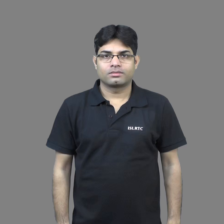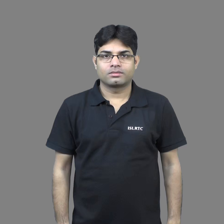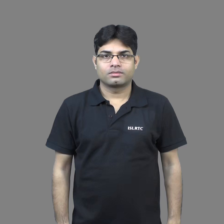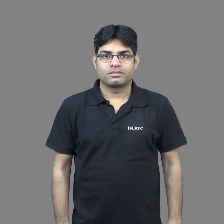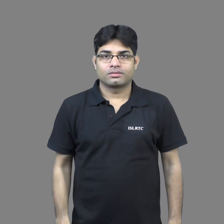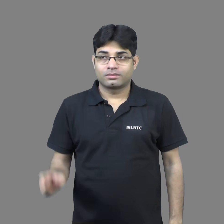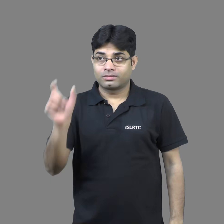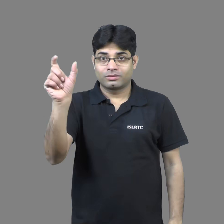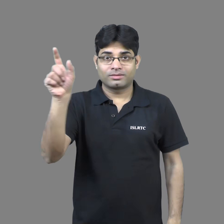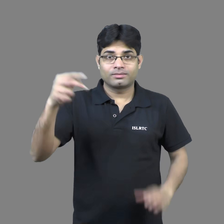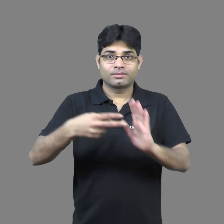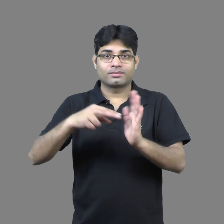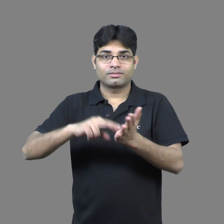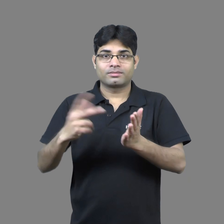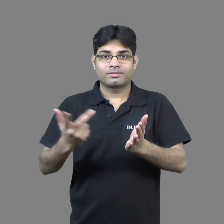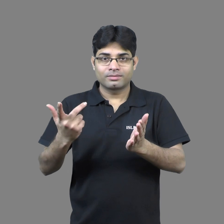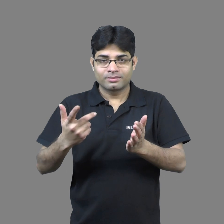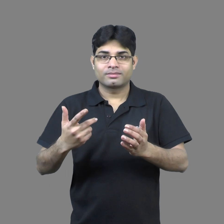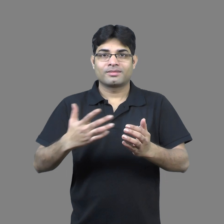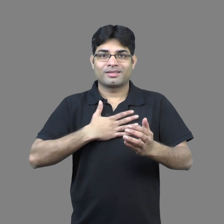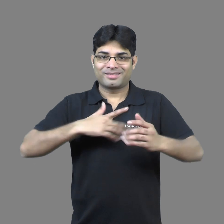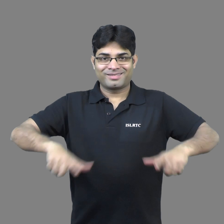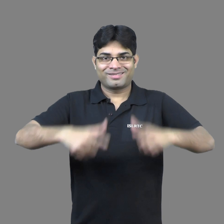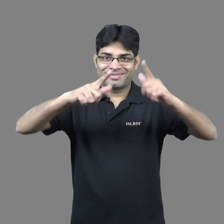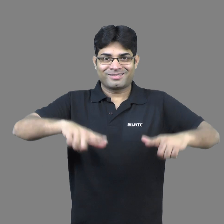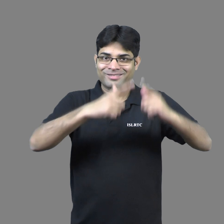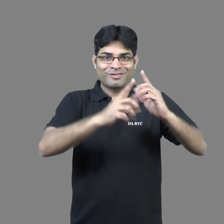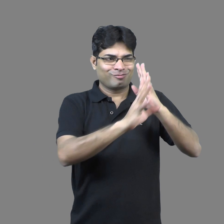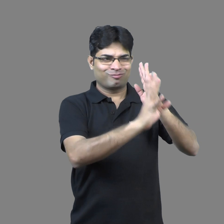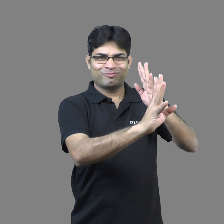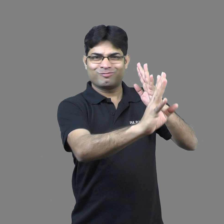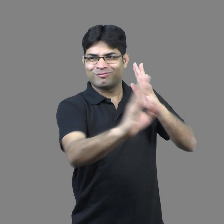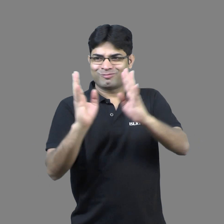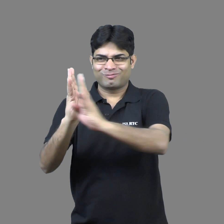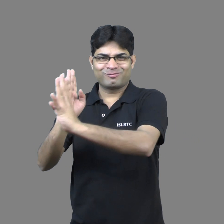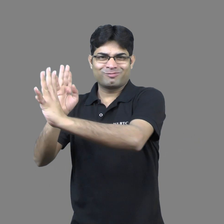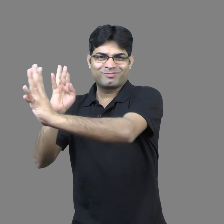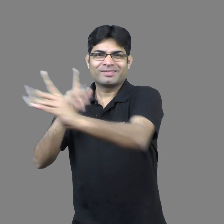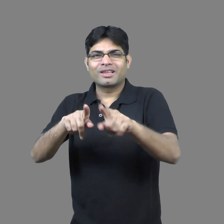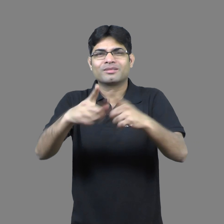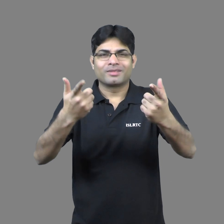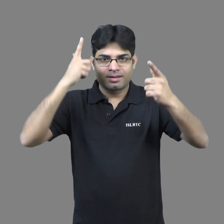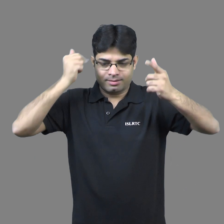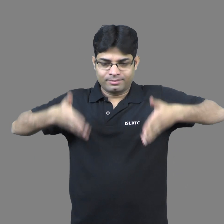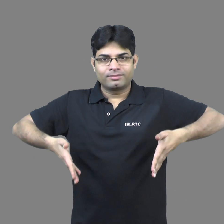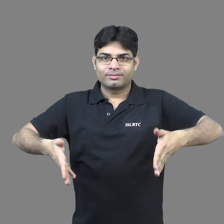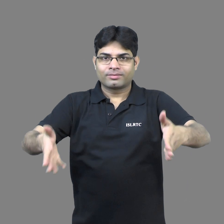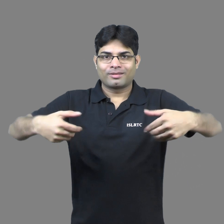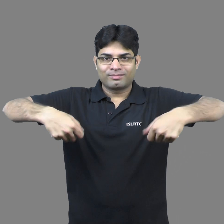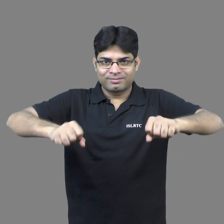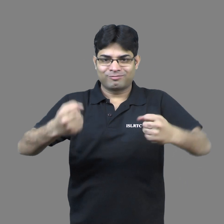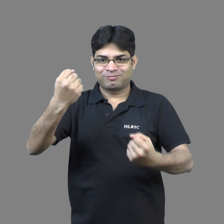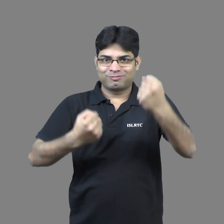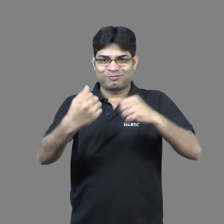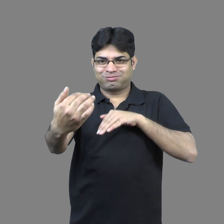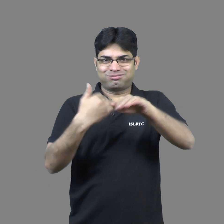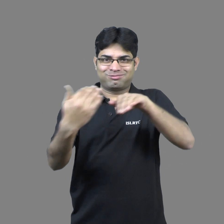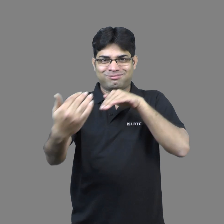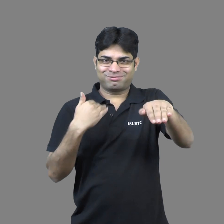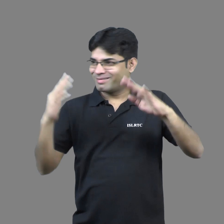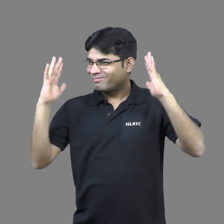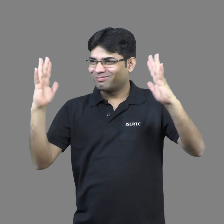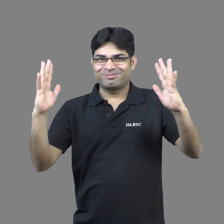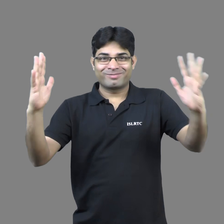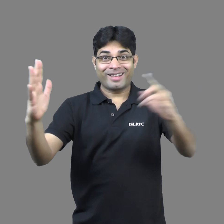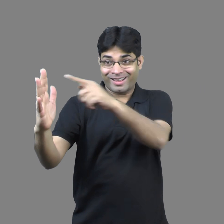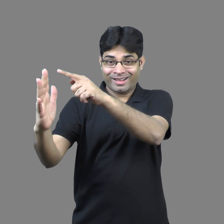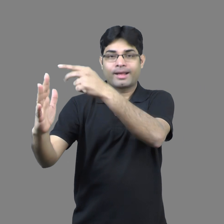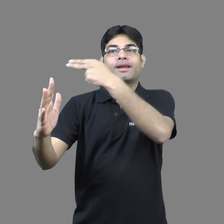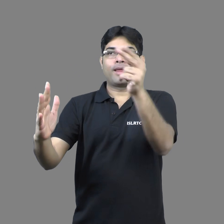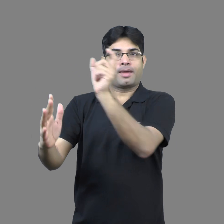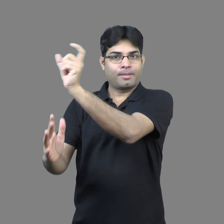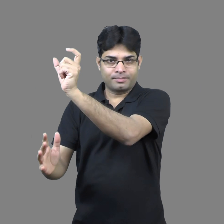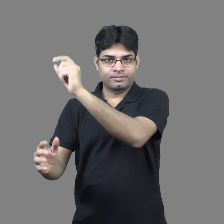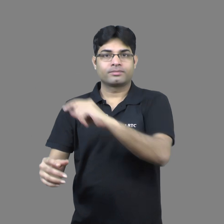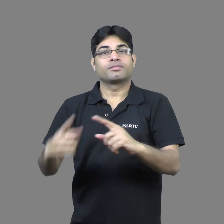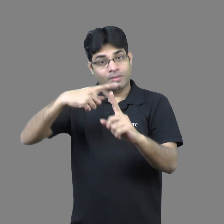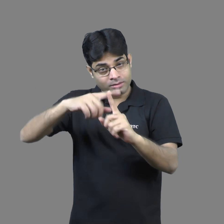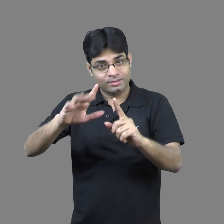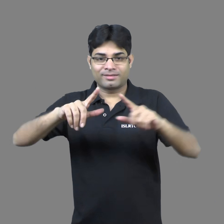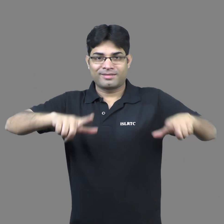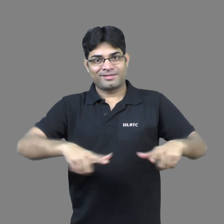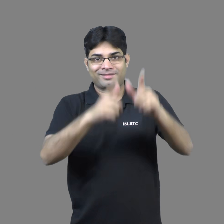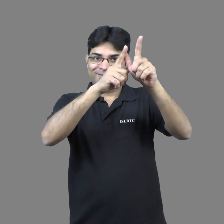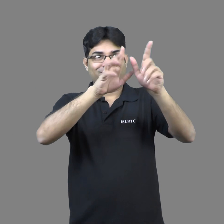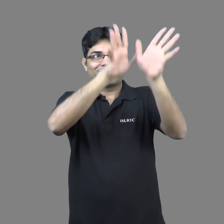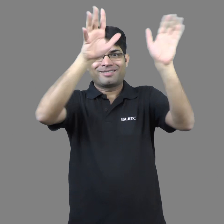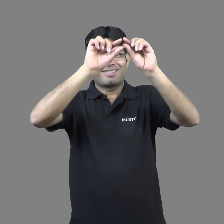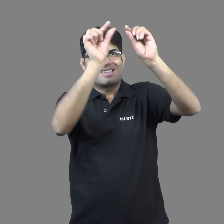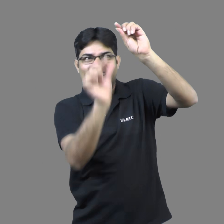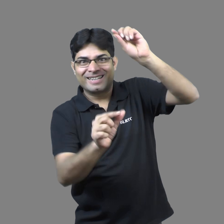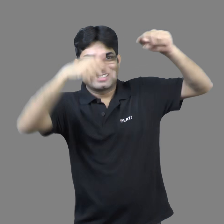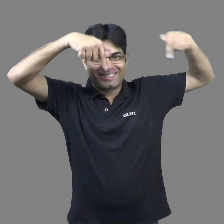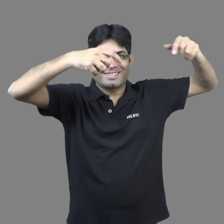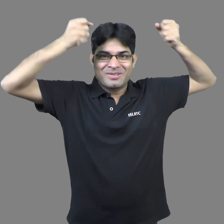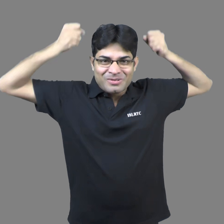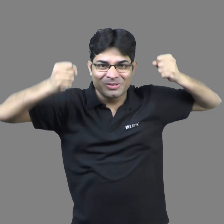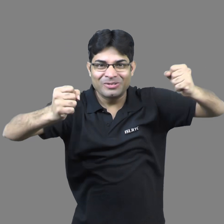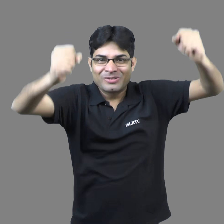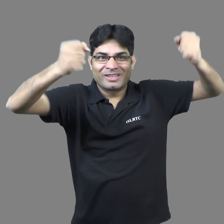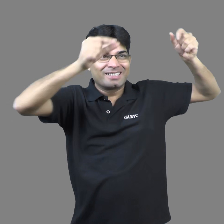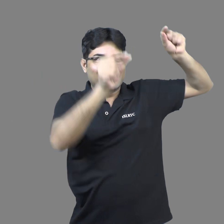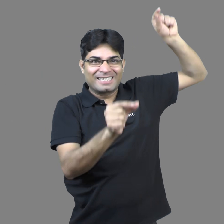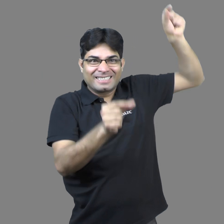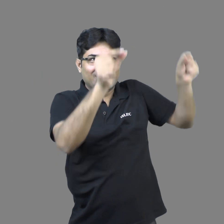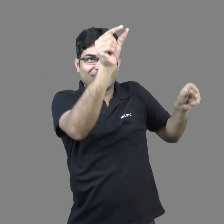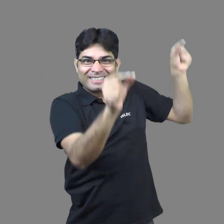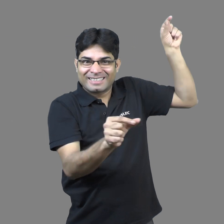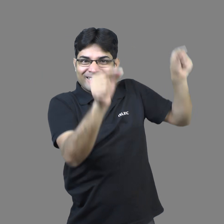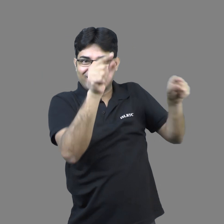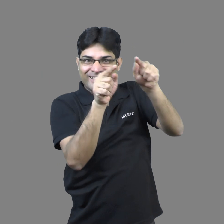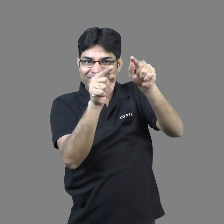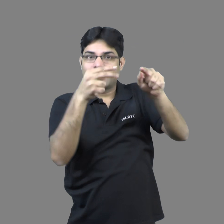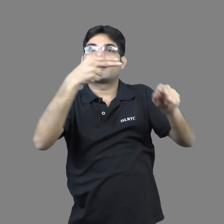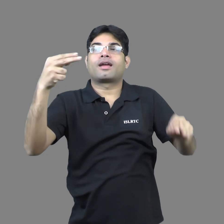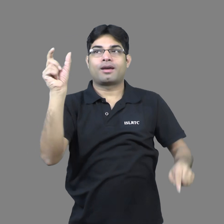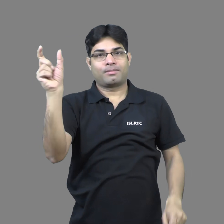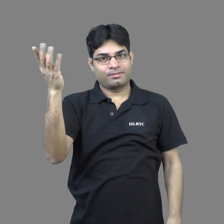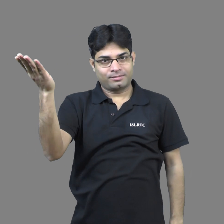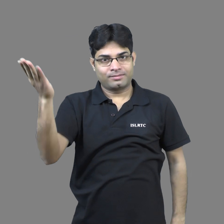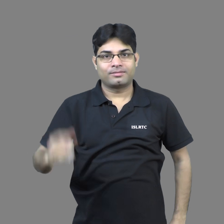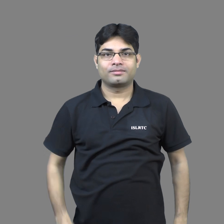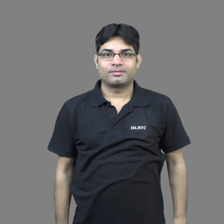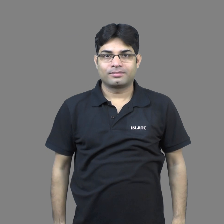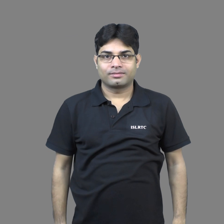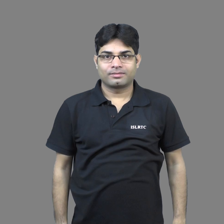Climbers